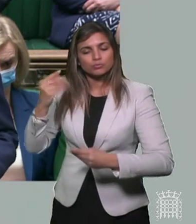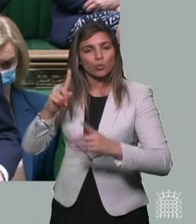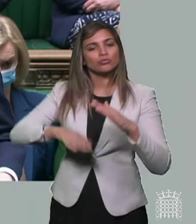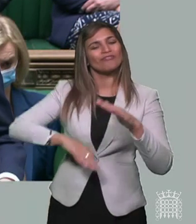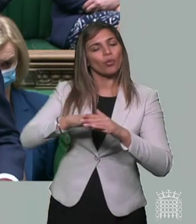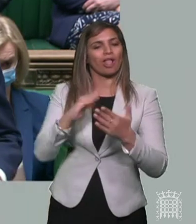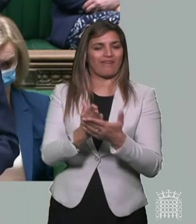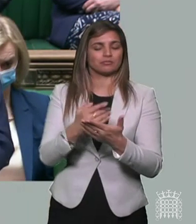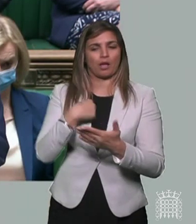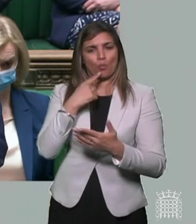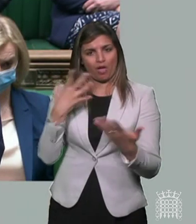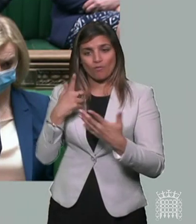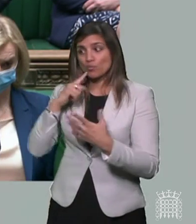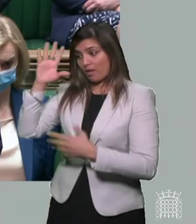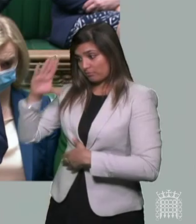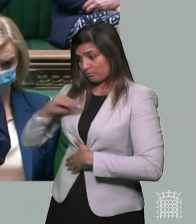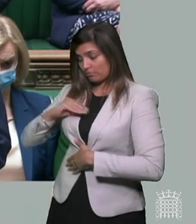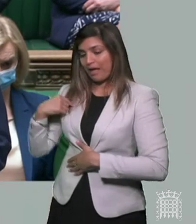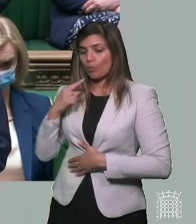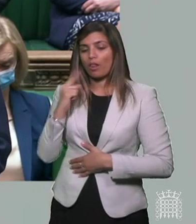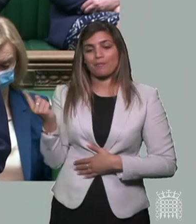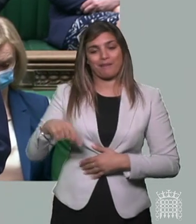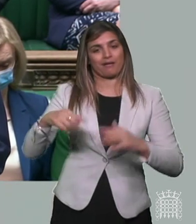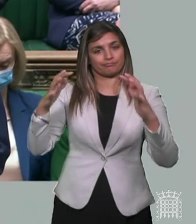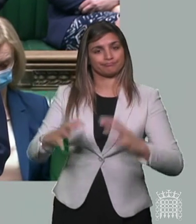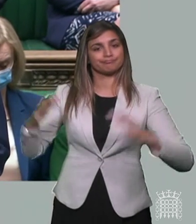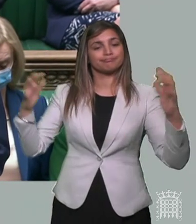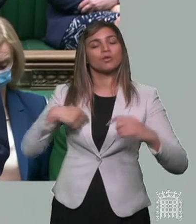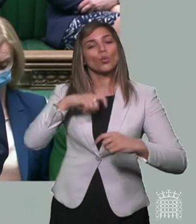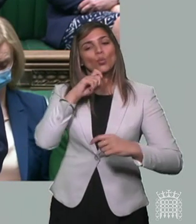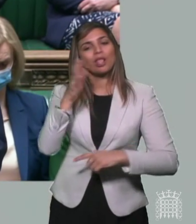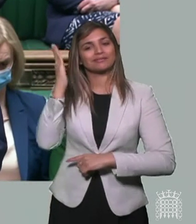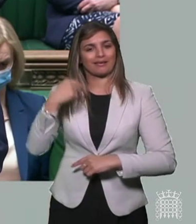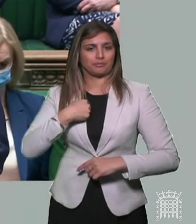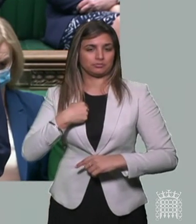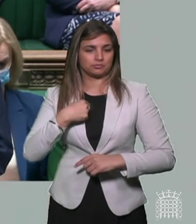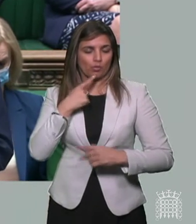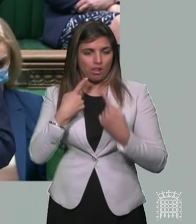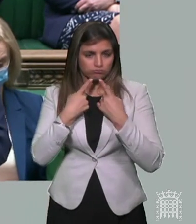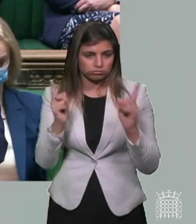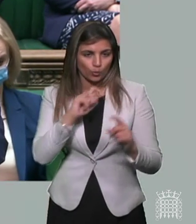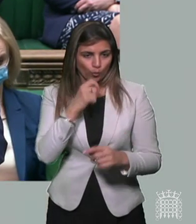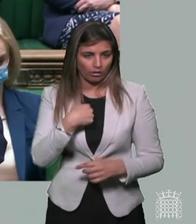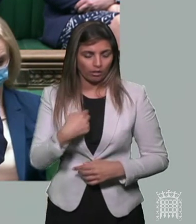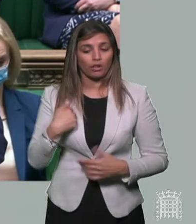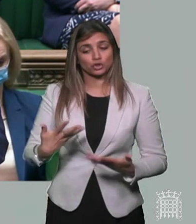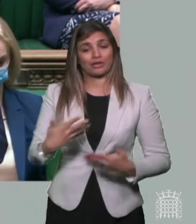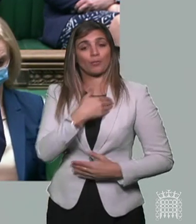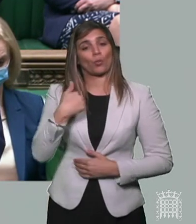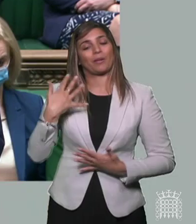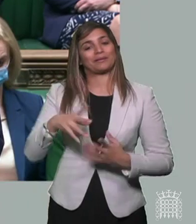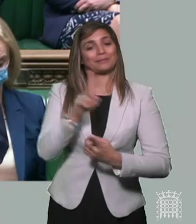I will of course come back to this House and make a statement. This morning I had meetings with ministerial colleagues and others.